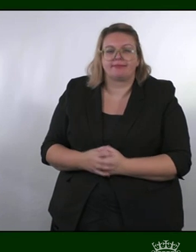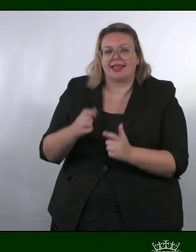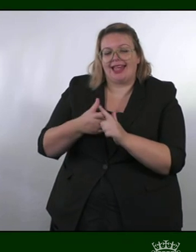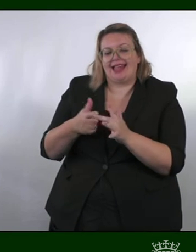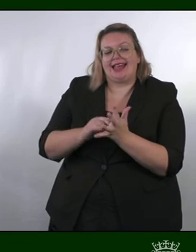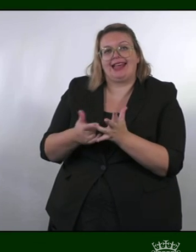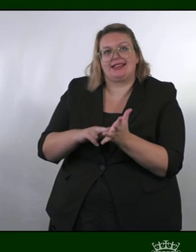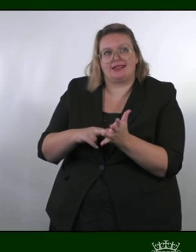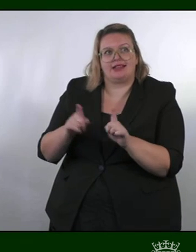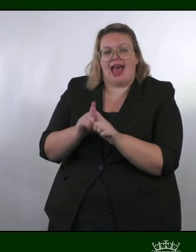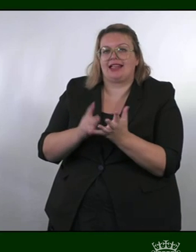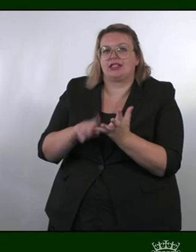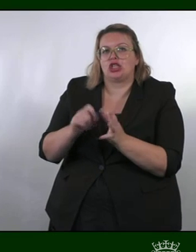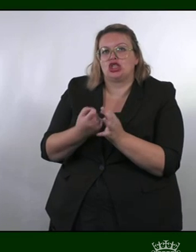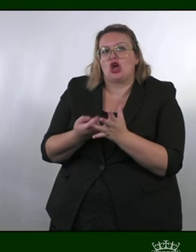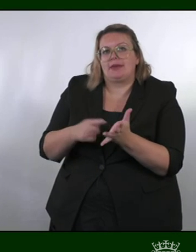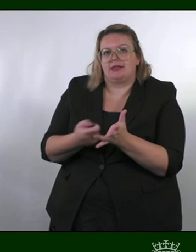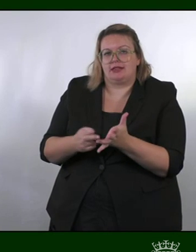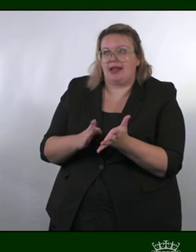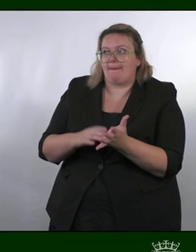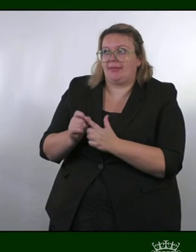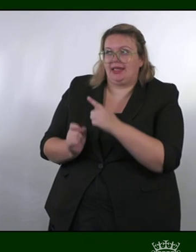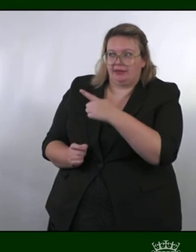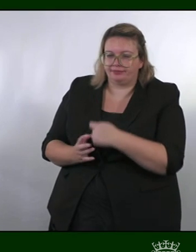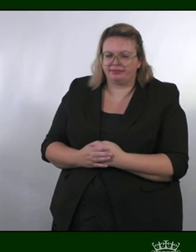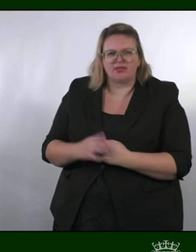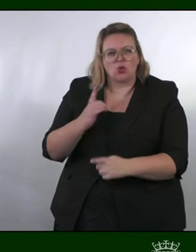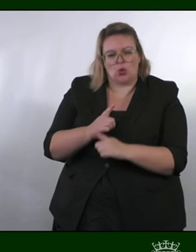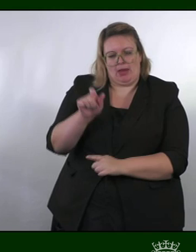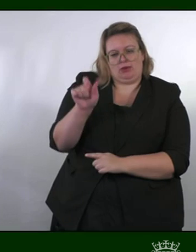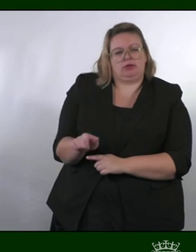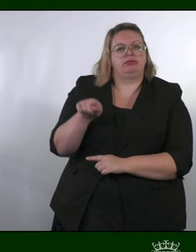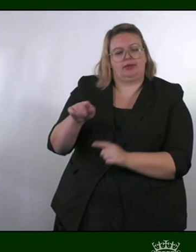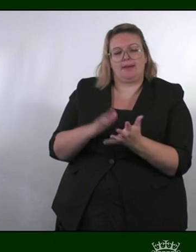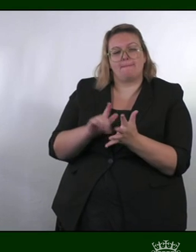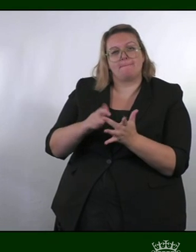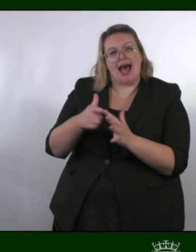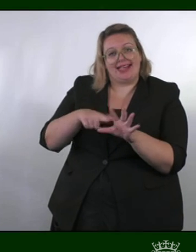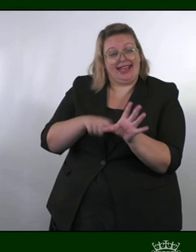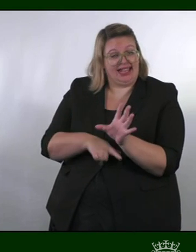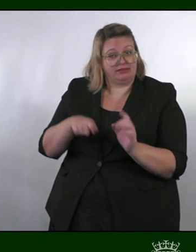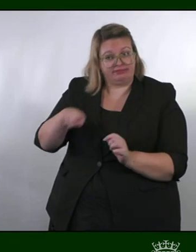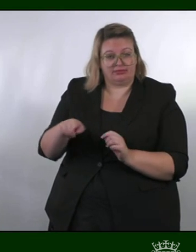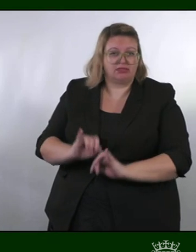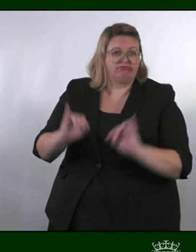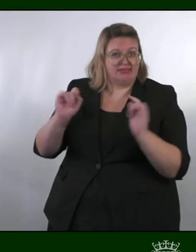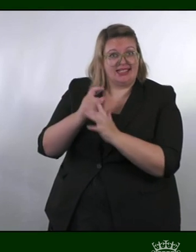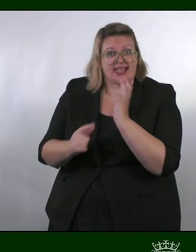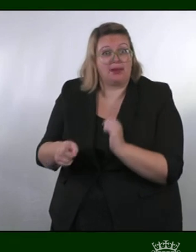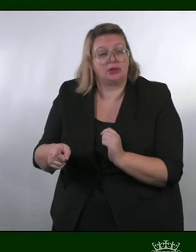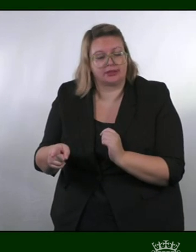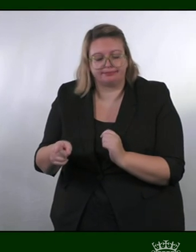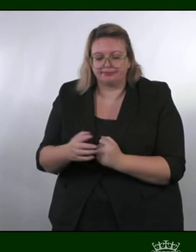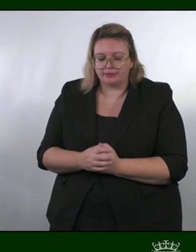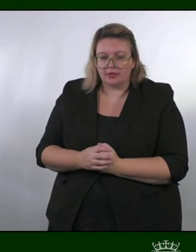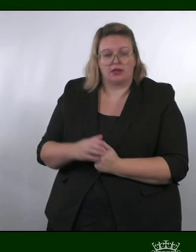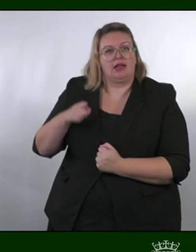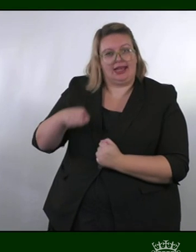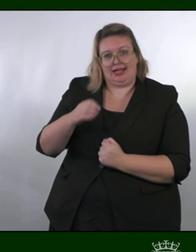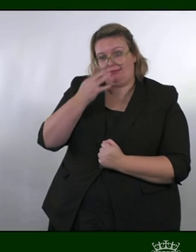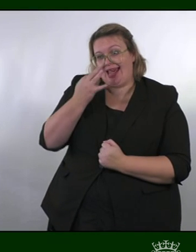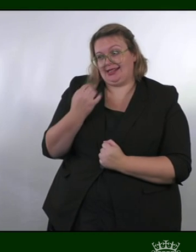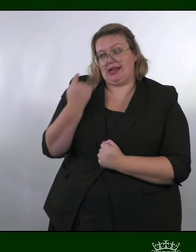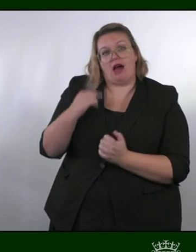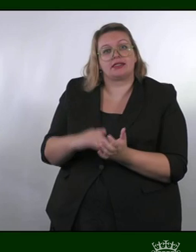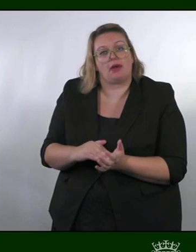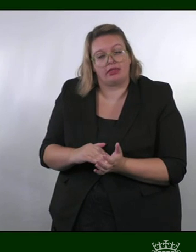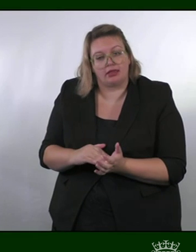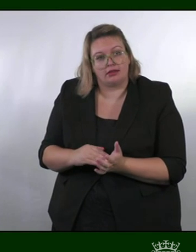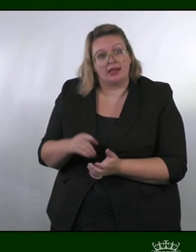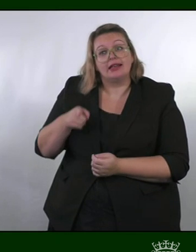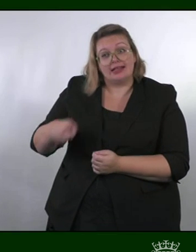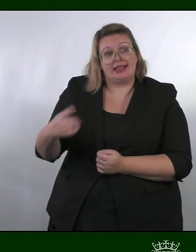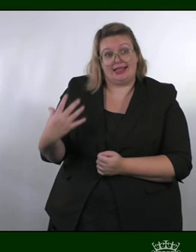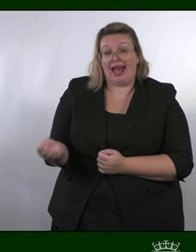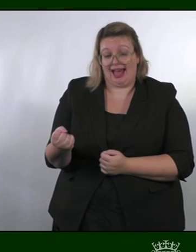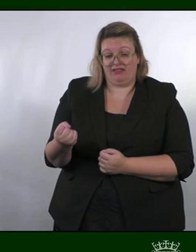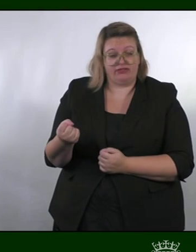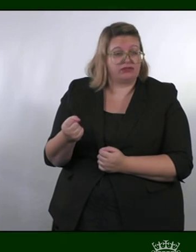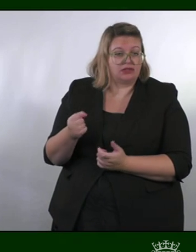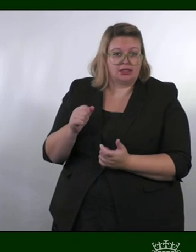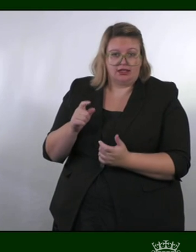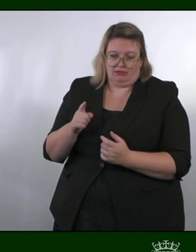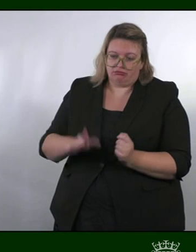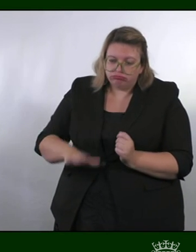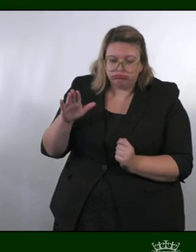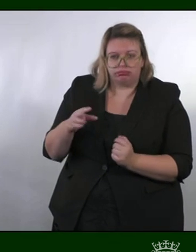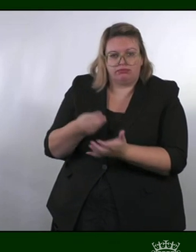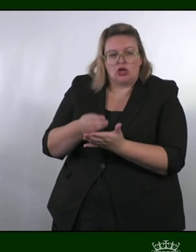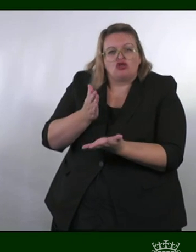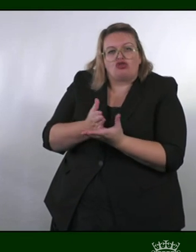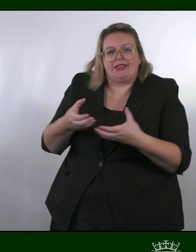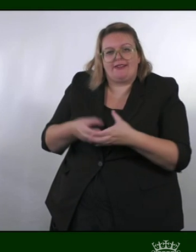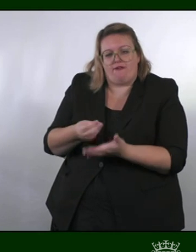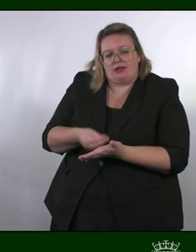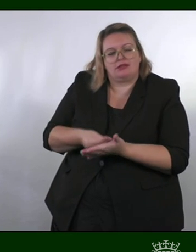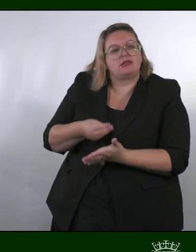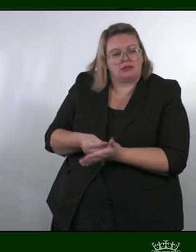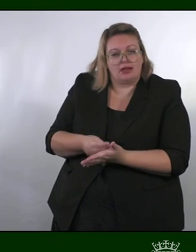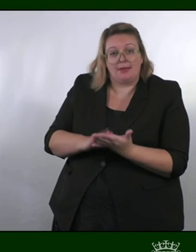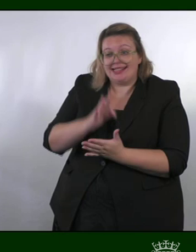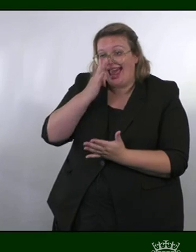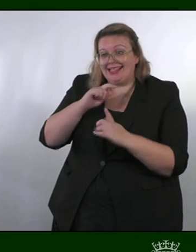Mikey is severely disabled. He turned 18 last month, so he is one of the first to see his child trust fund mature, but Mikey’s disabilities mean that he cannot manage his own finances, so he cannot access the savings.